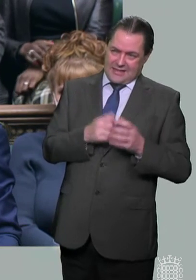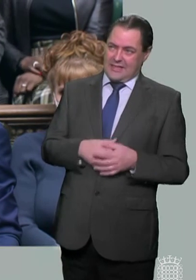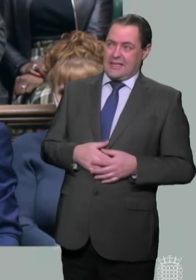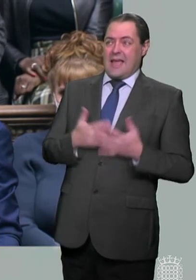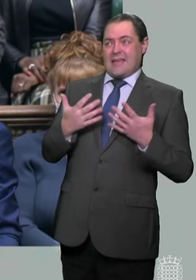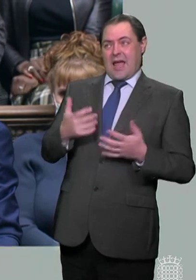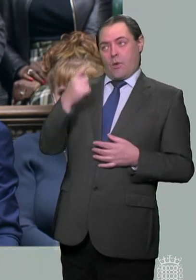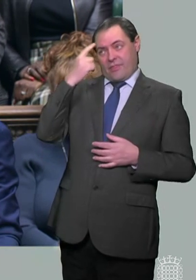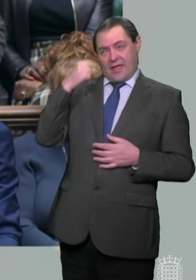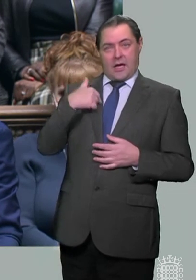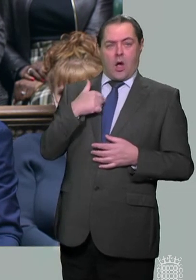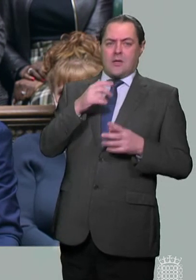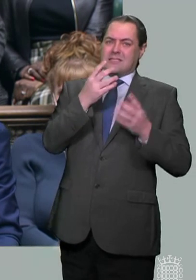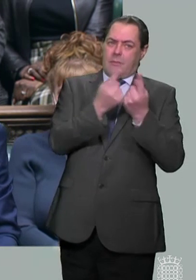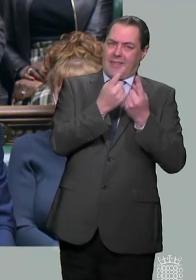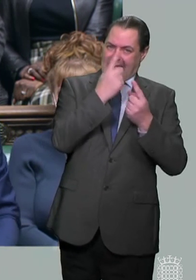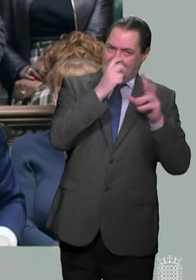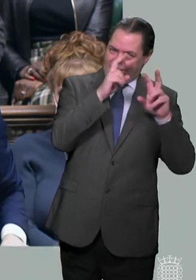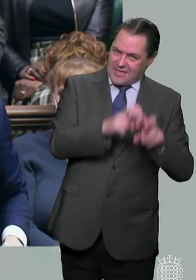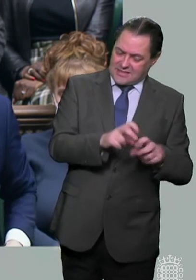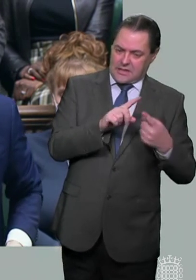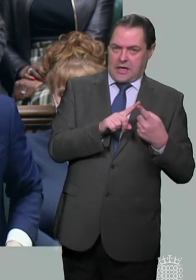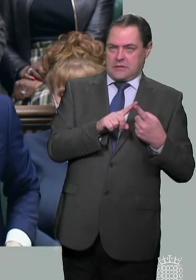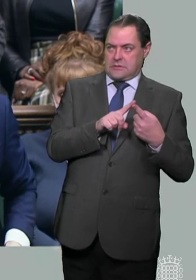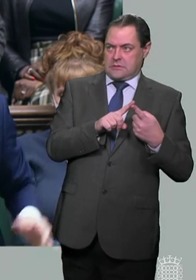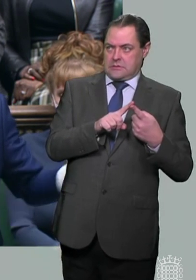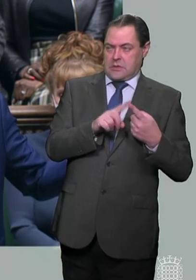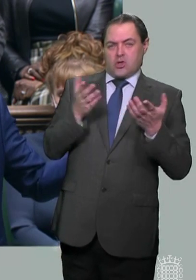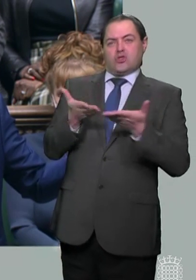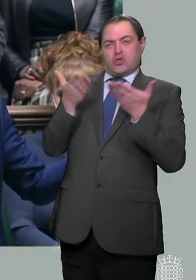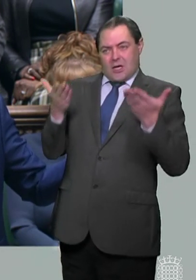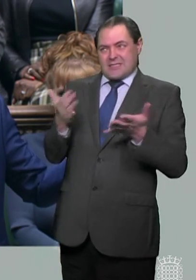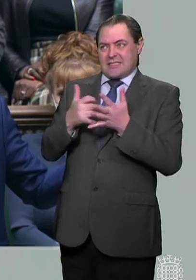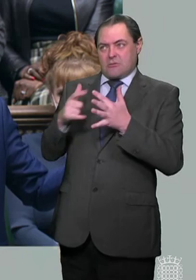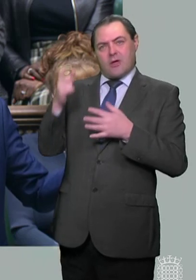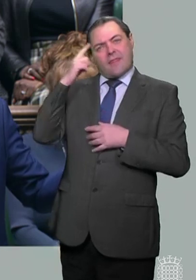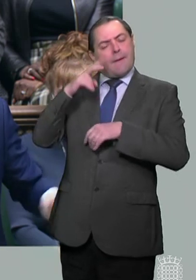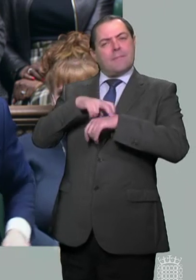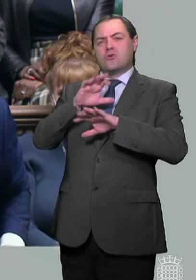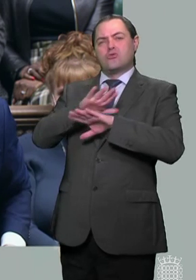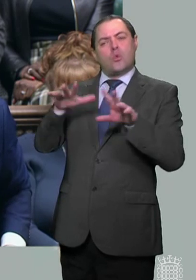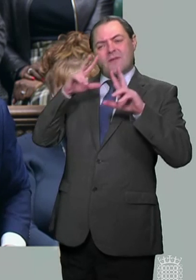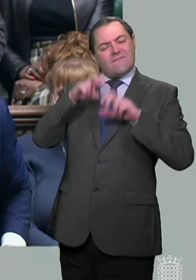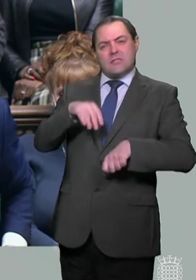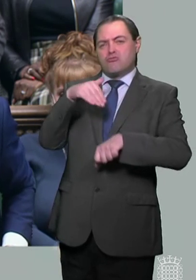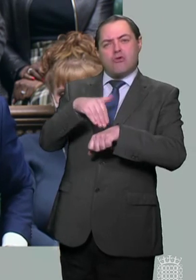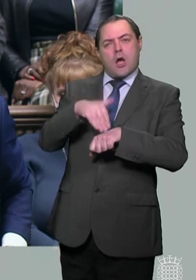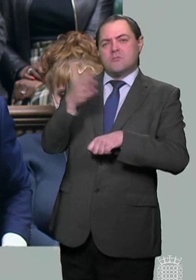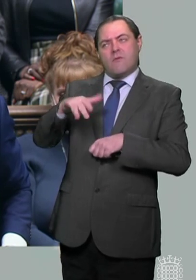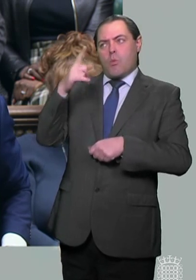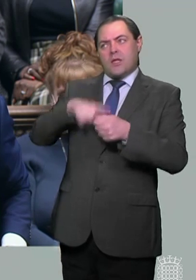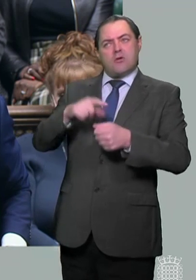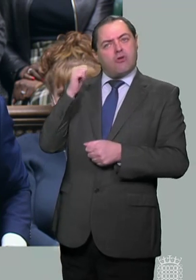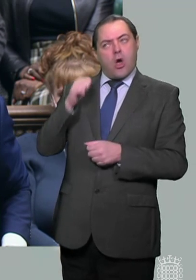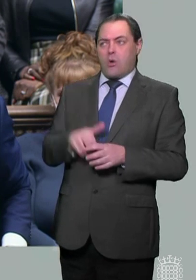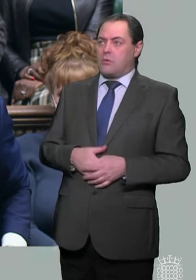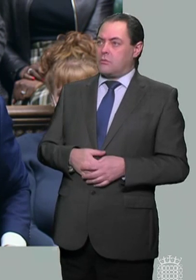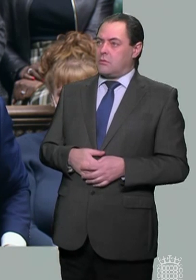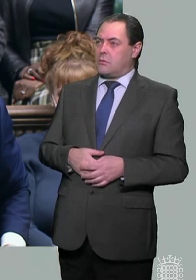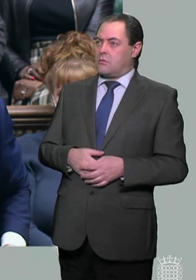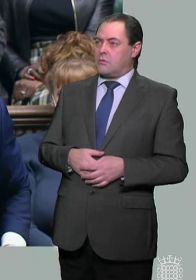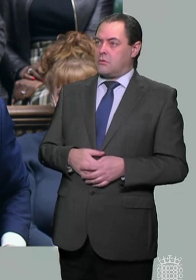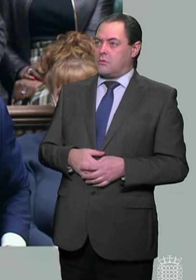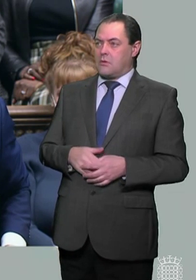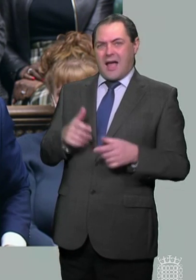Now he thinks that there is something to investigate. The Justice Secretary thinks that the police do not investigate crimes from a year ago.